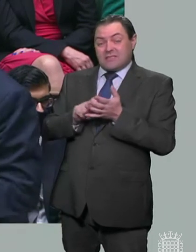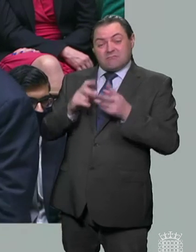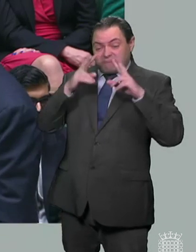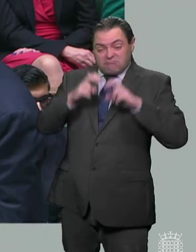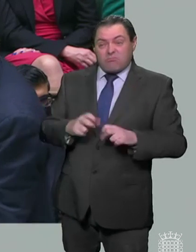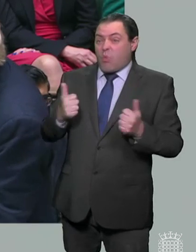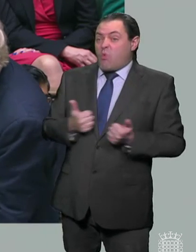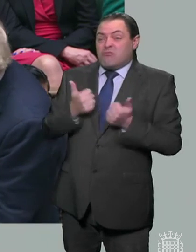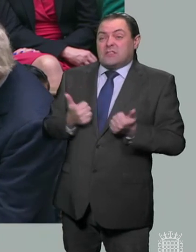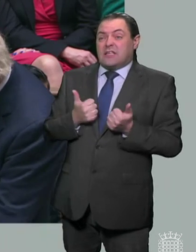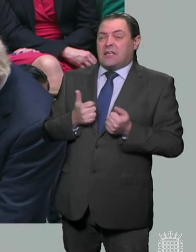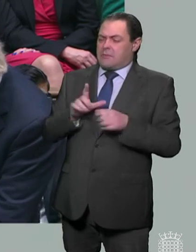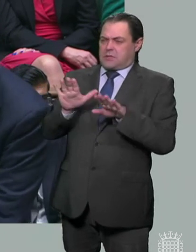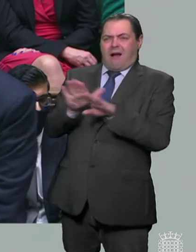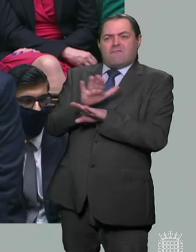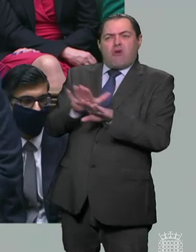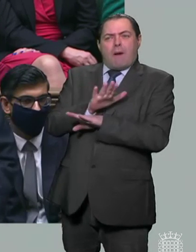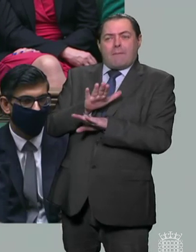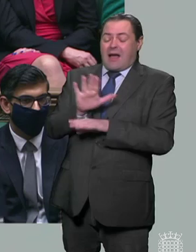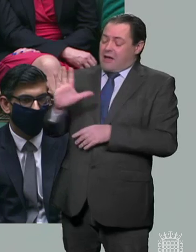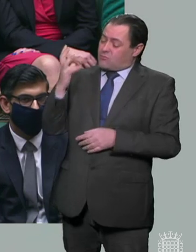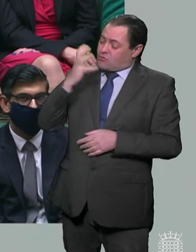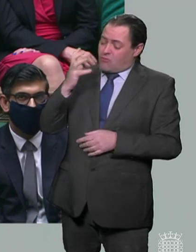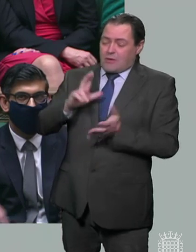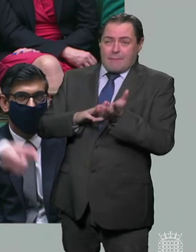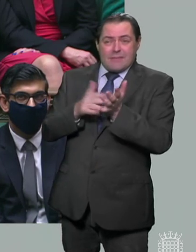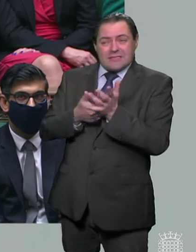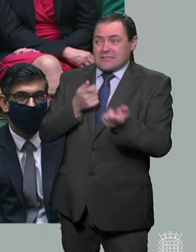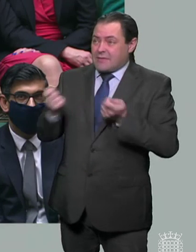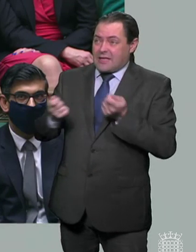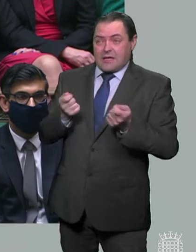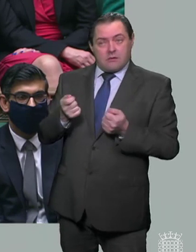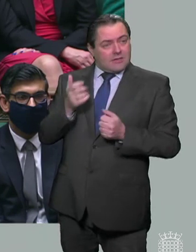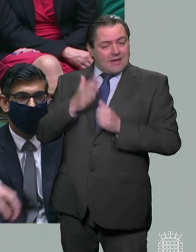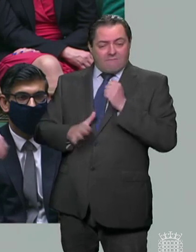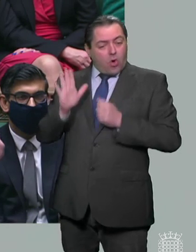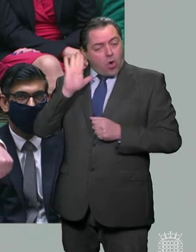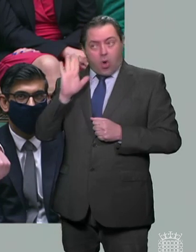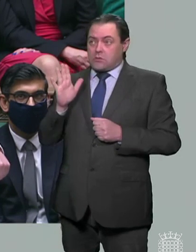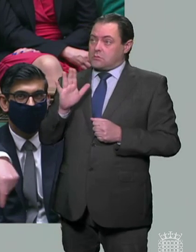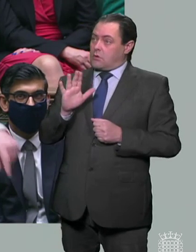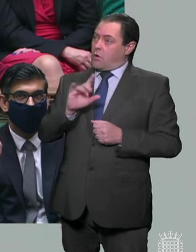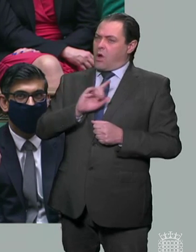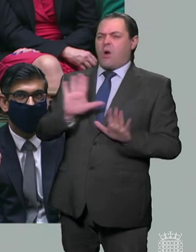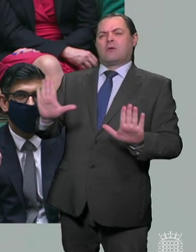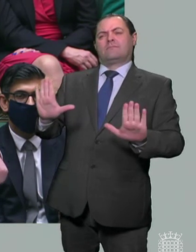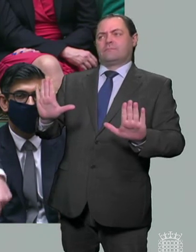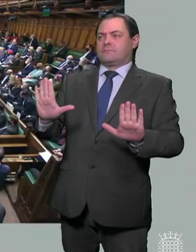But talking of cover-ups, I am sorry, Mr Speaker, but we still have not heard why the right honourable and learned Gentleman will not tell us—